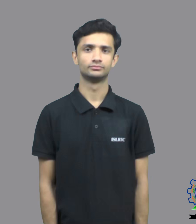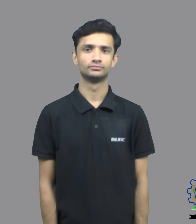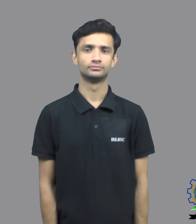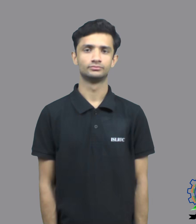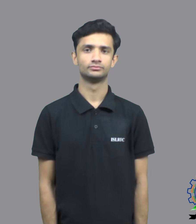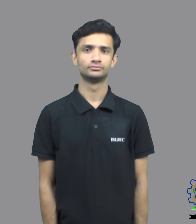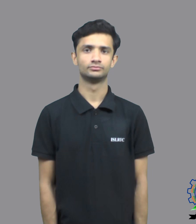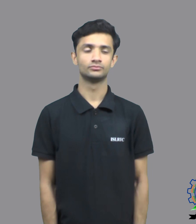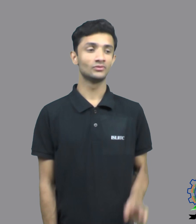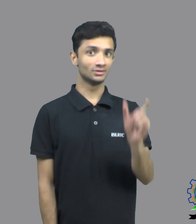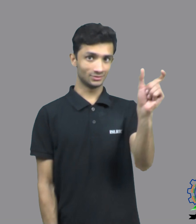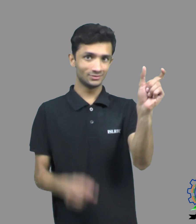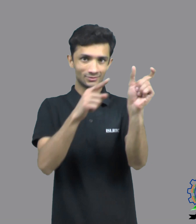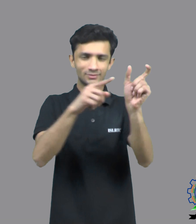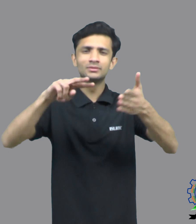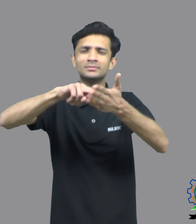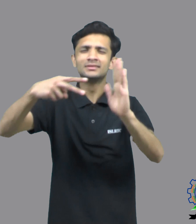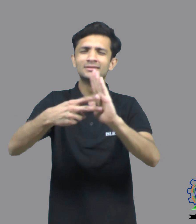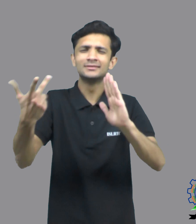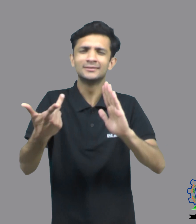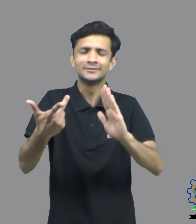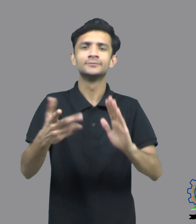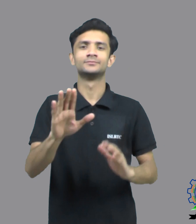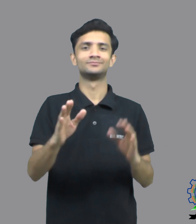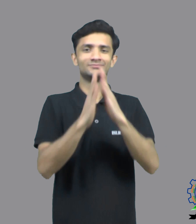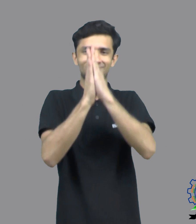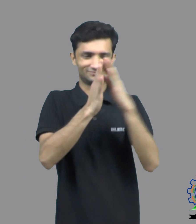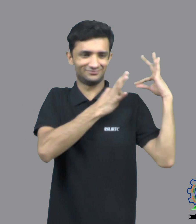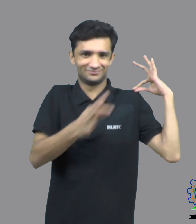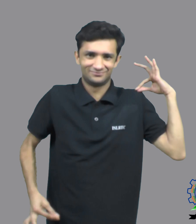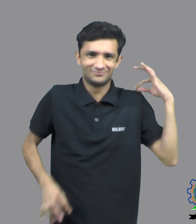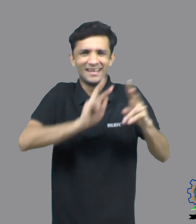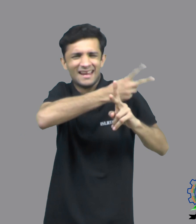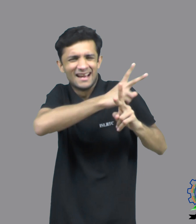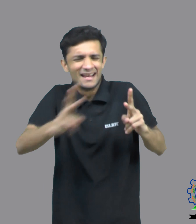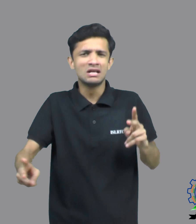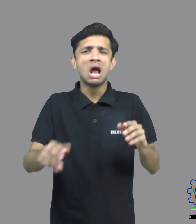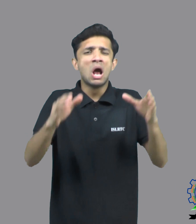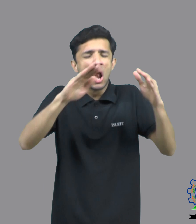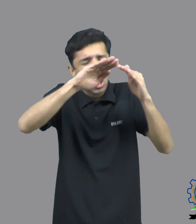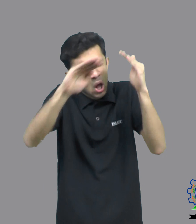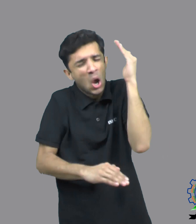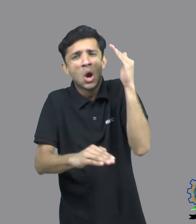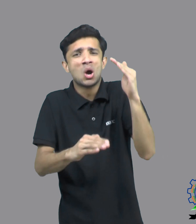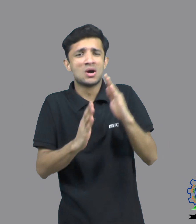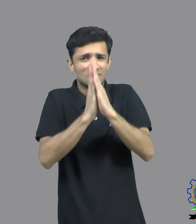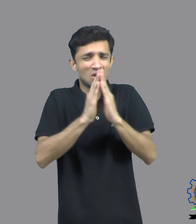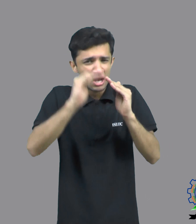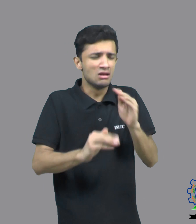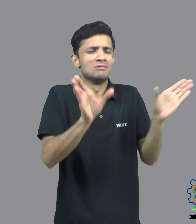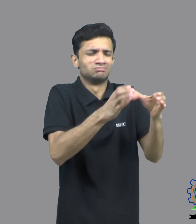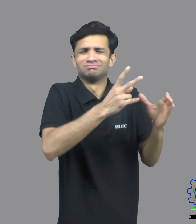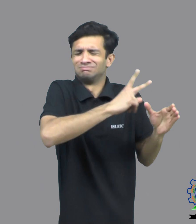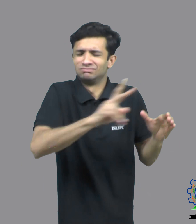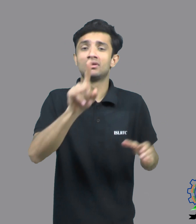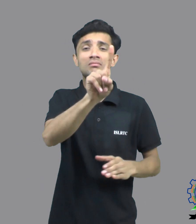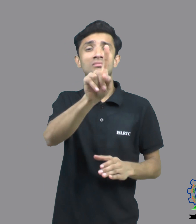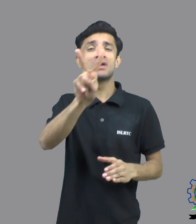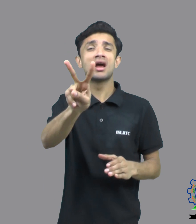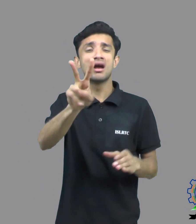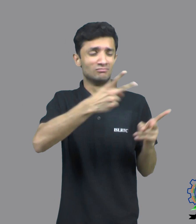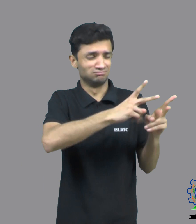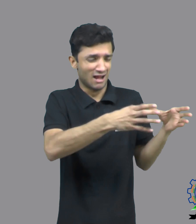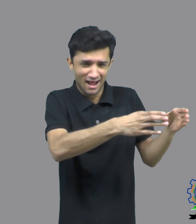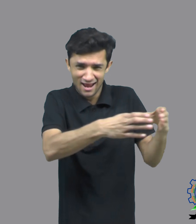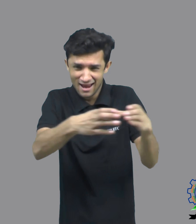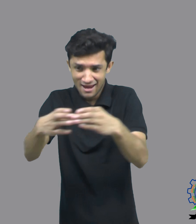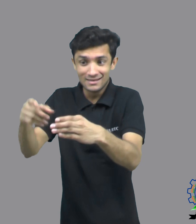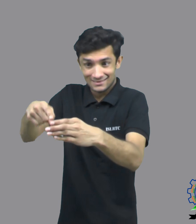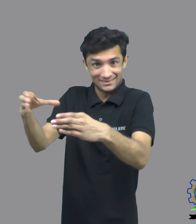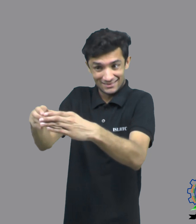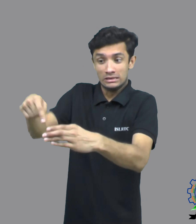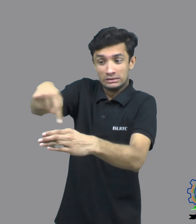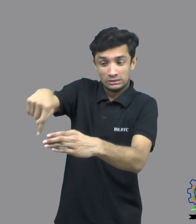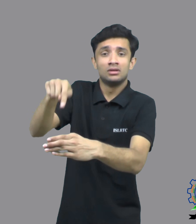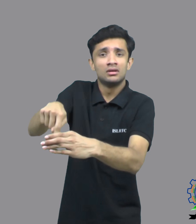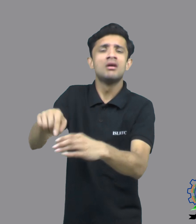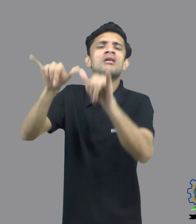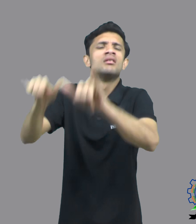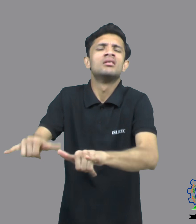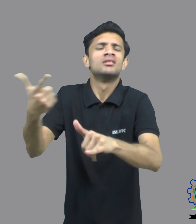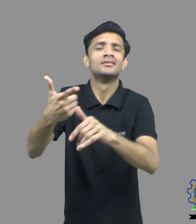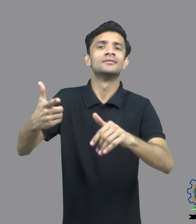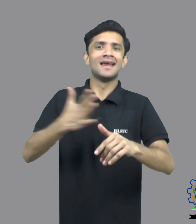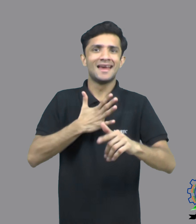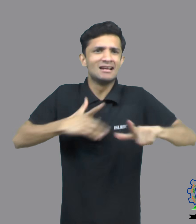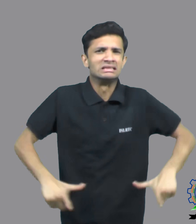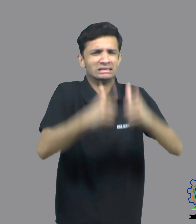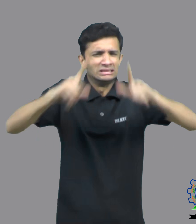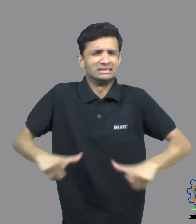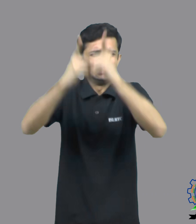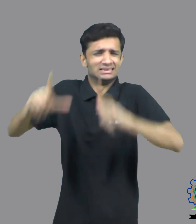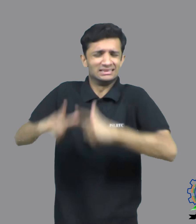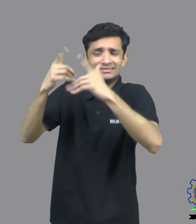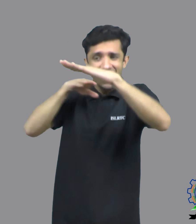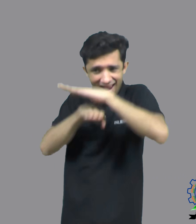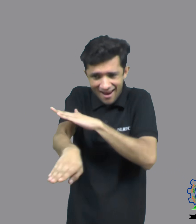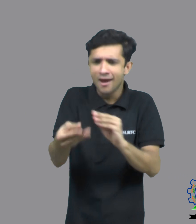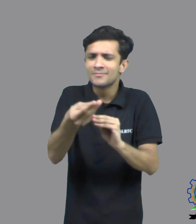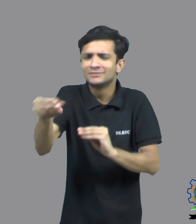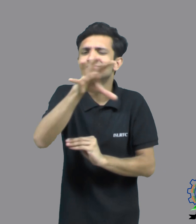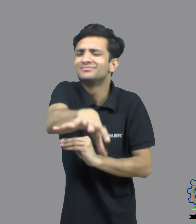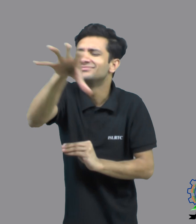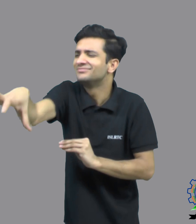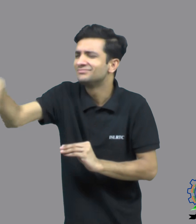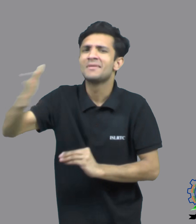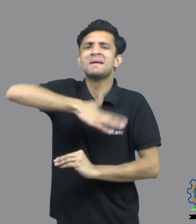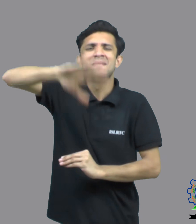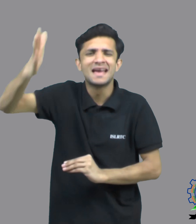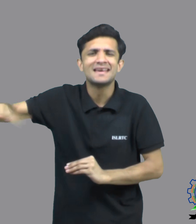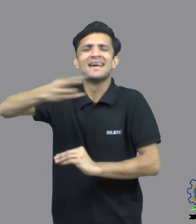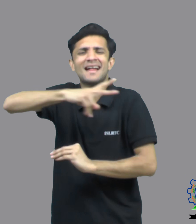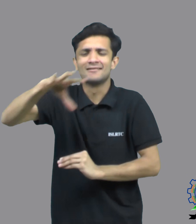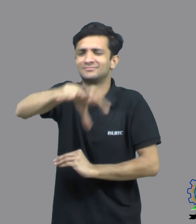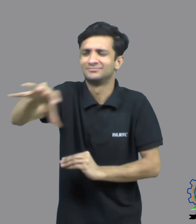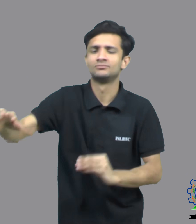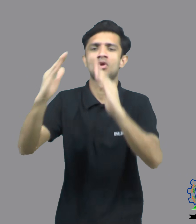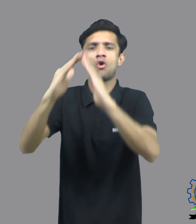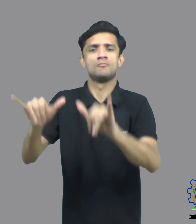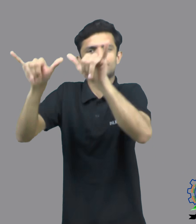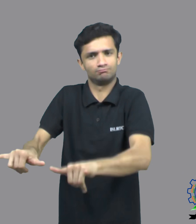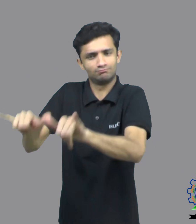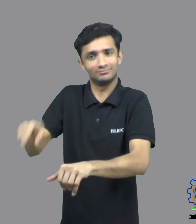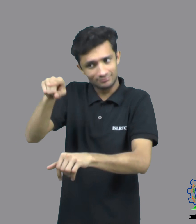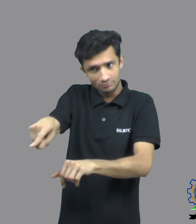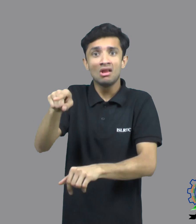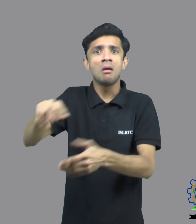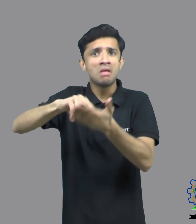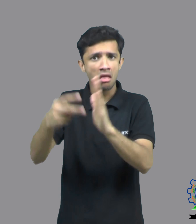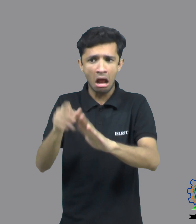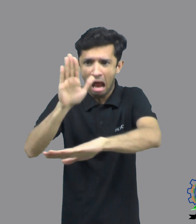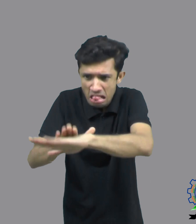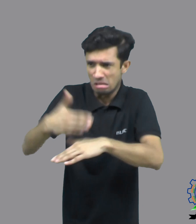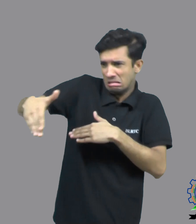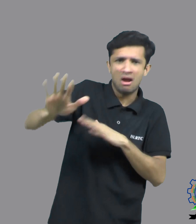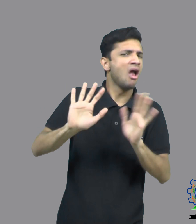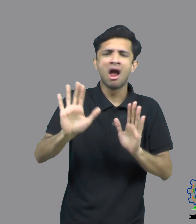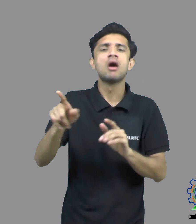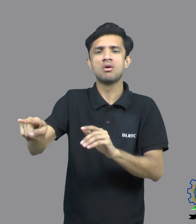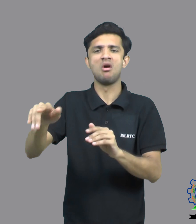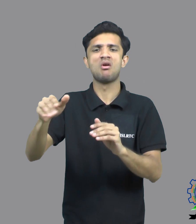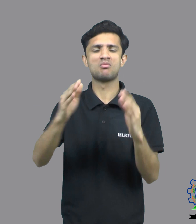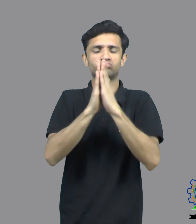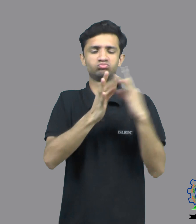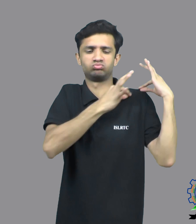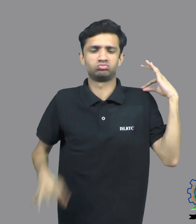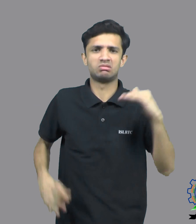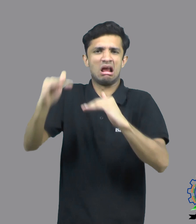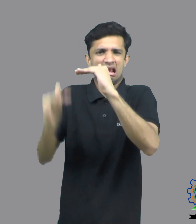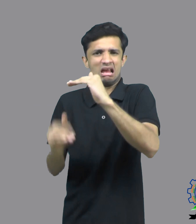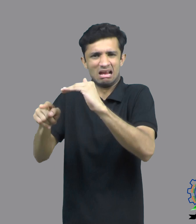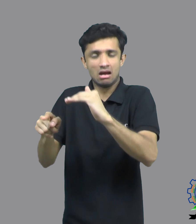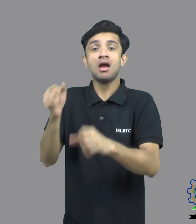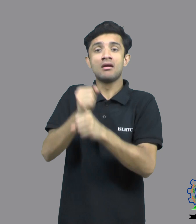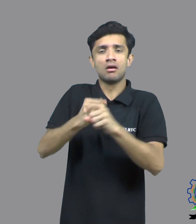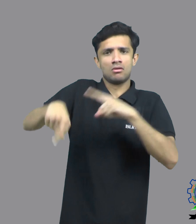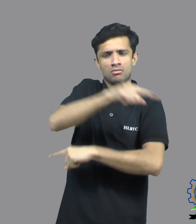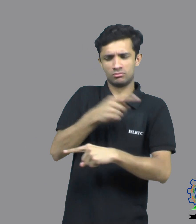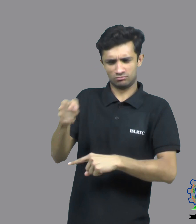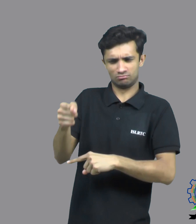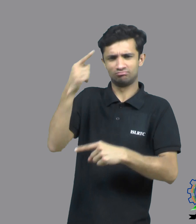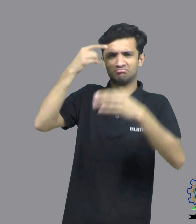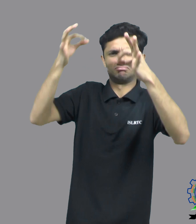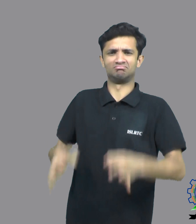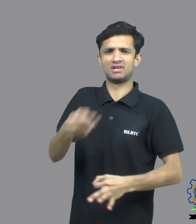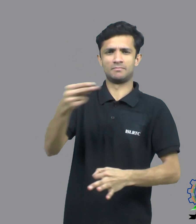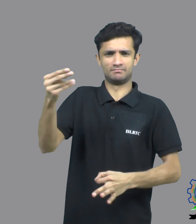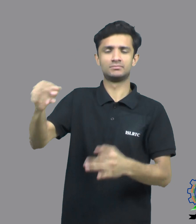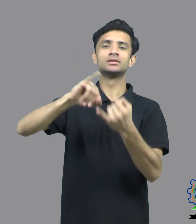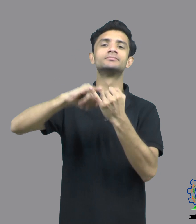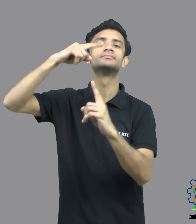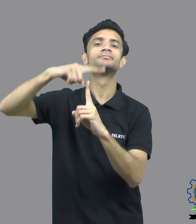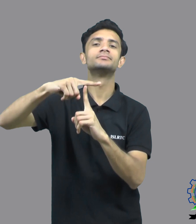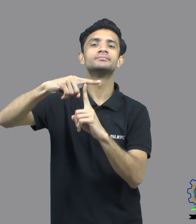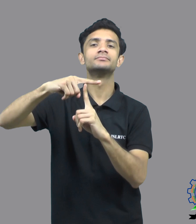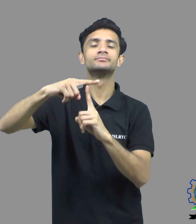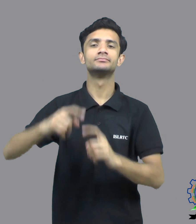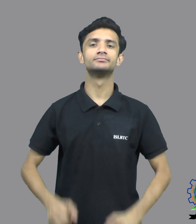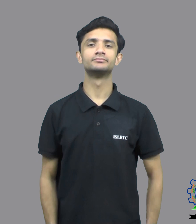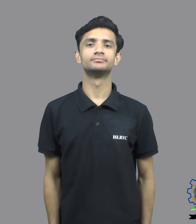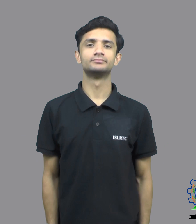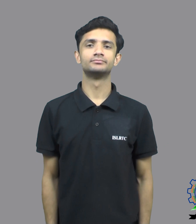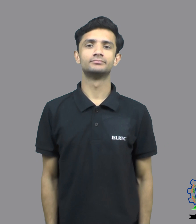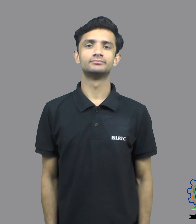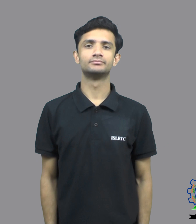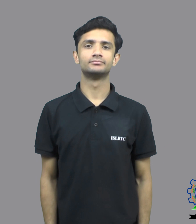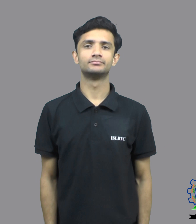Scheduled Tribes